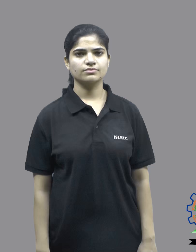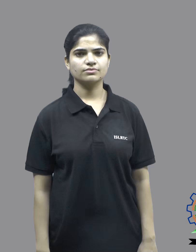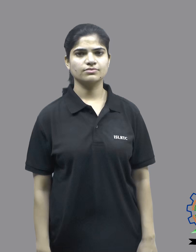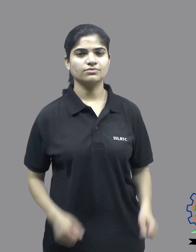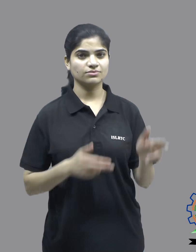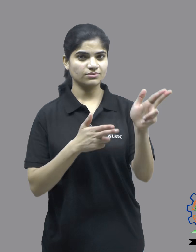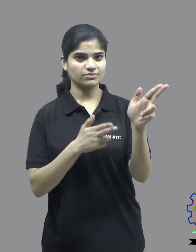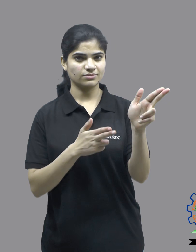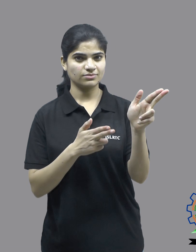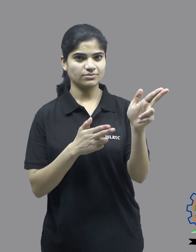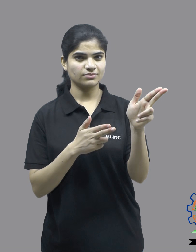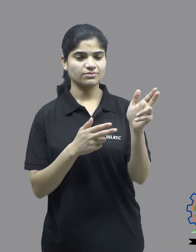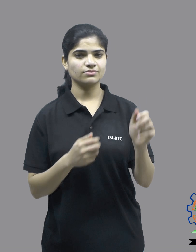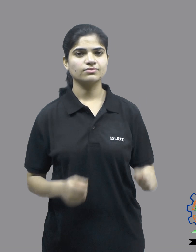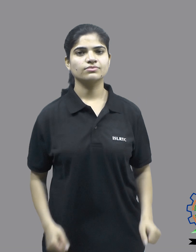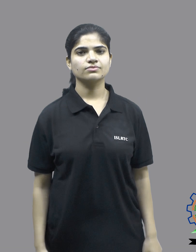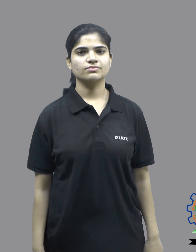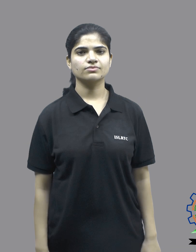Gun